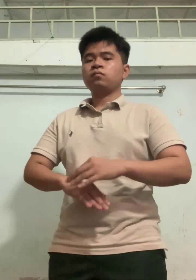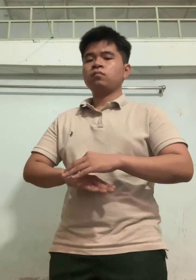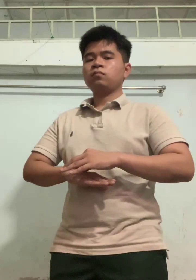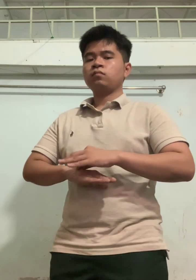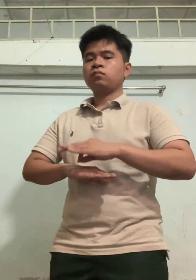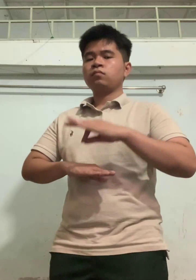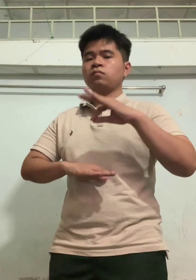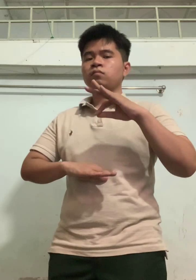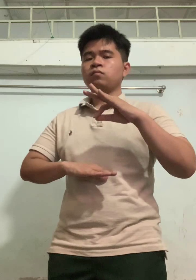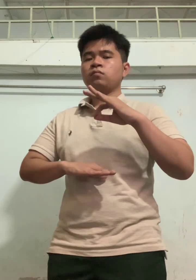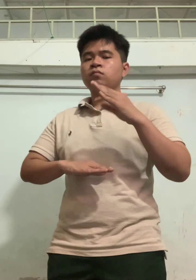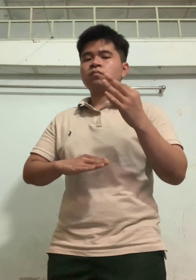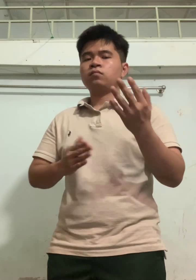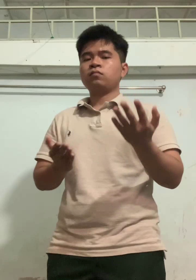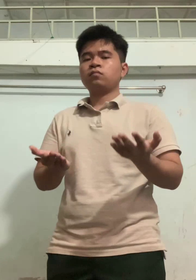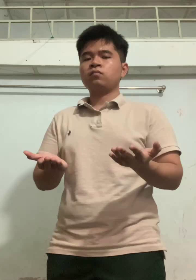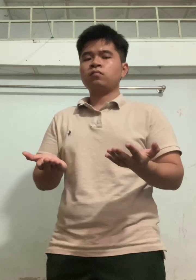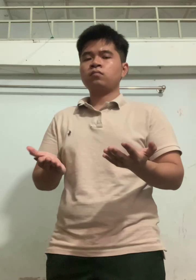tuan nay